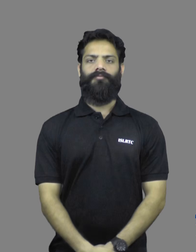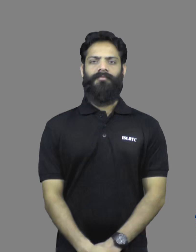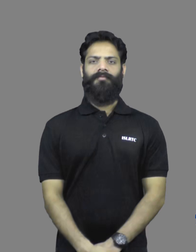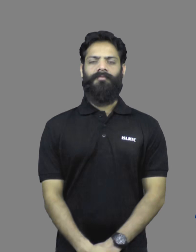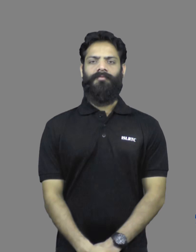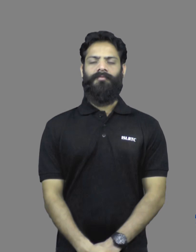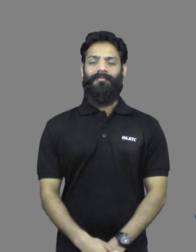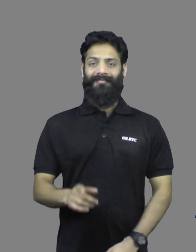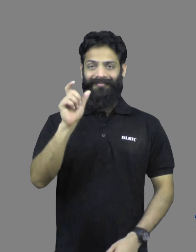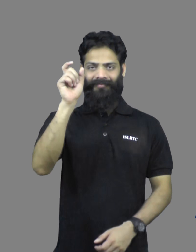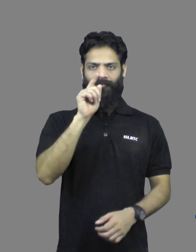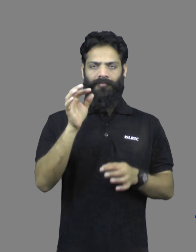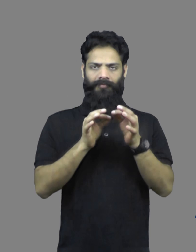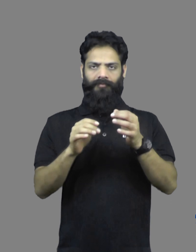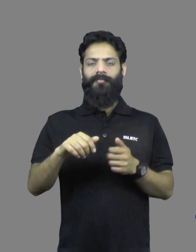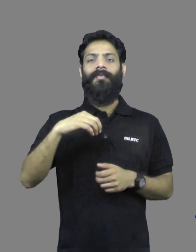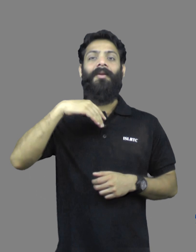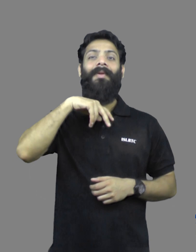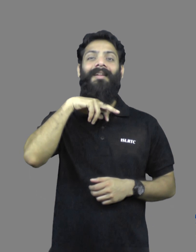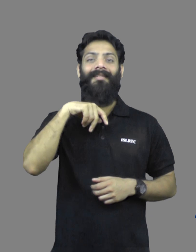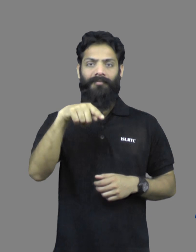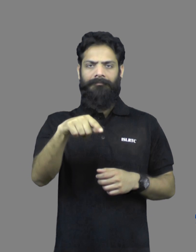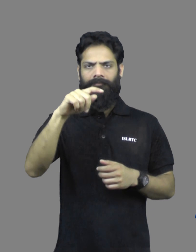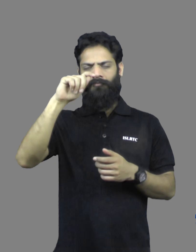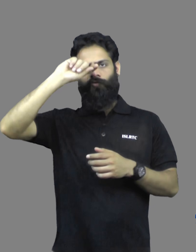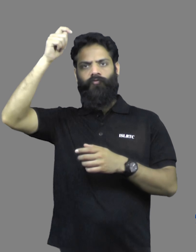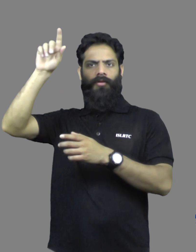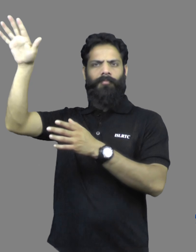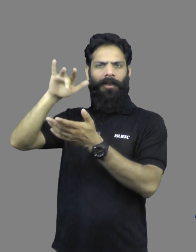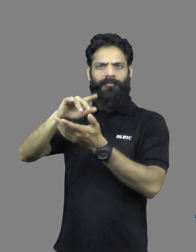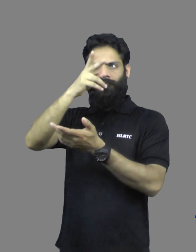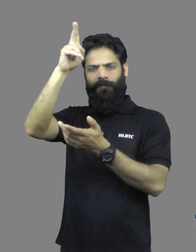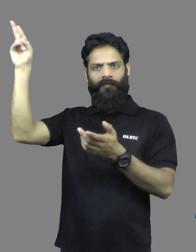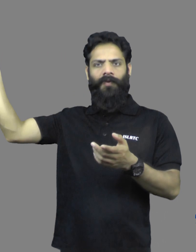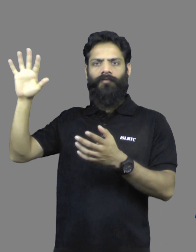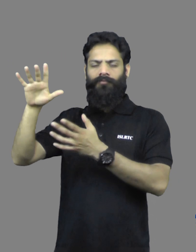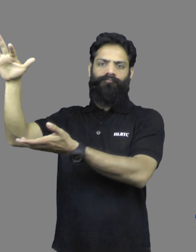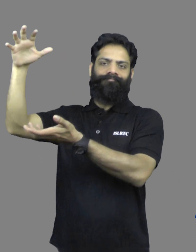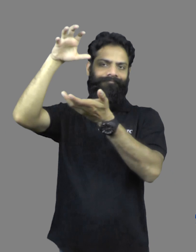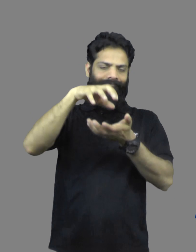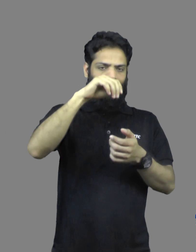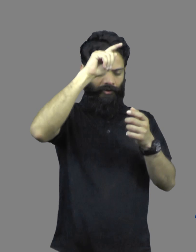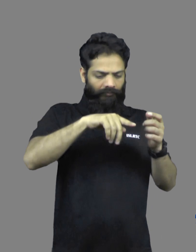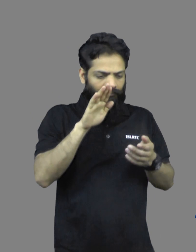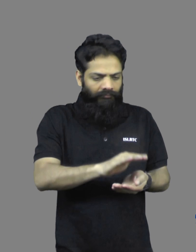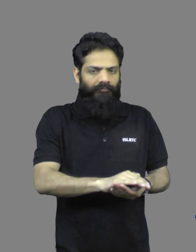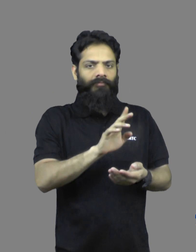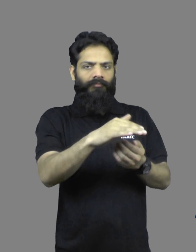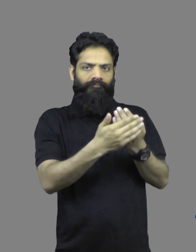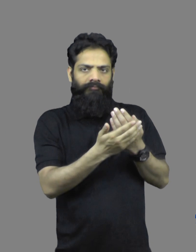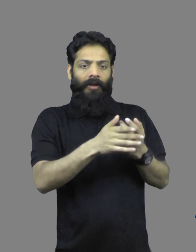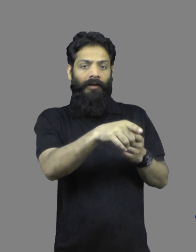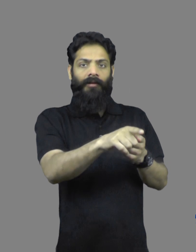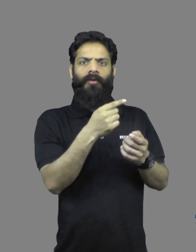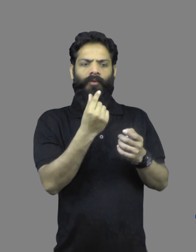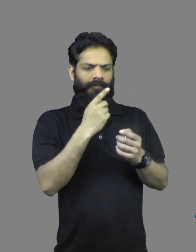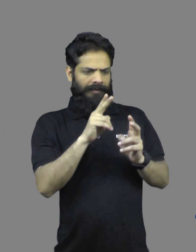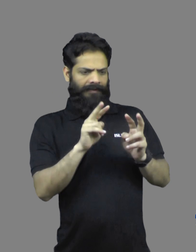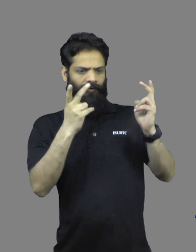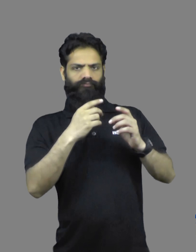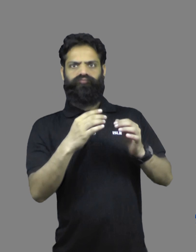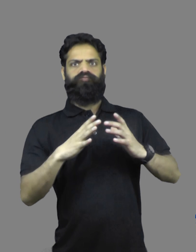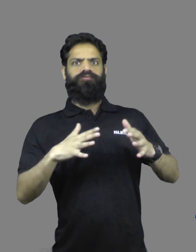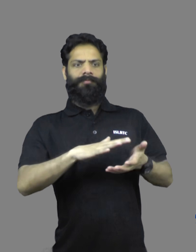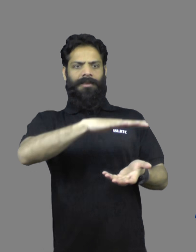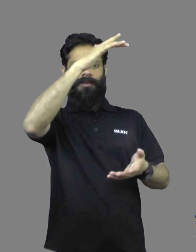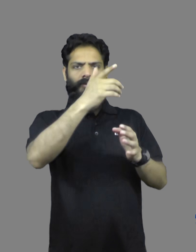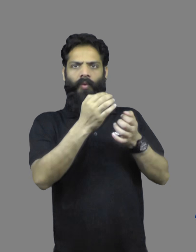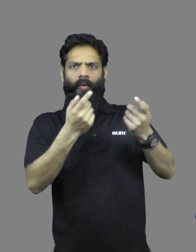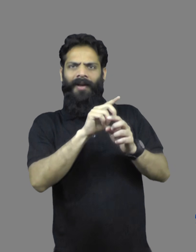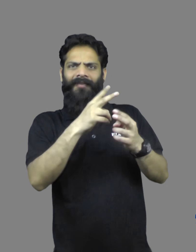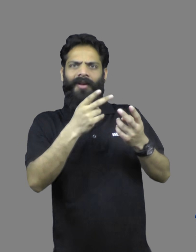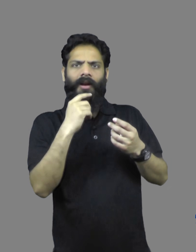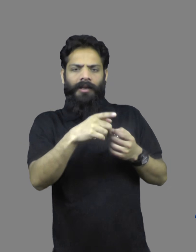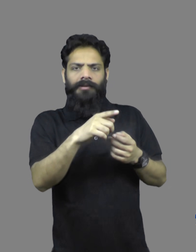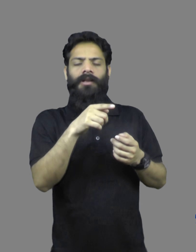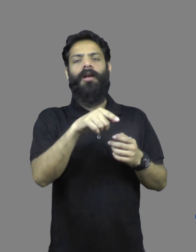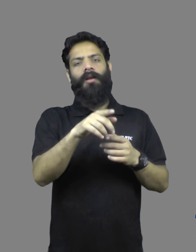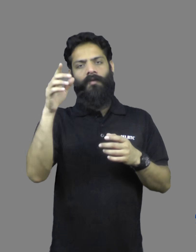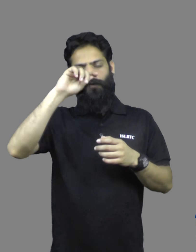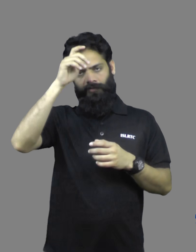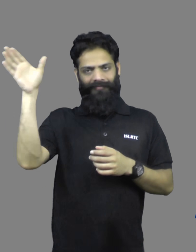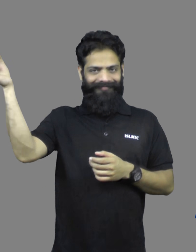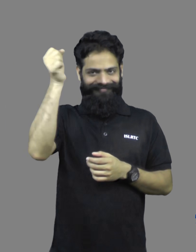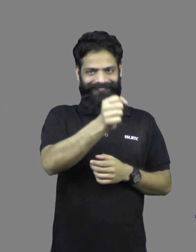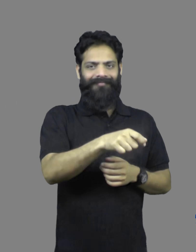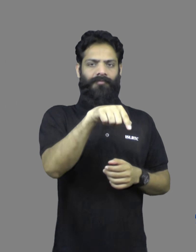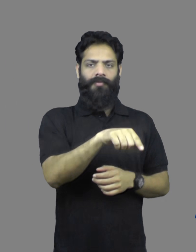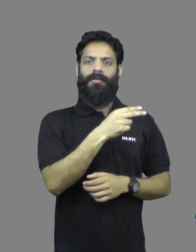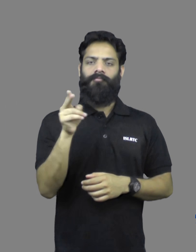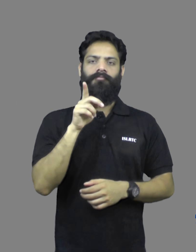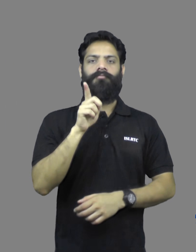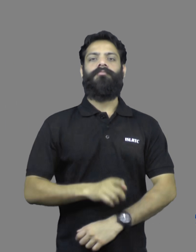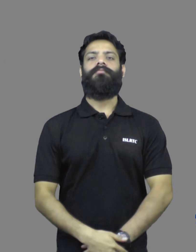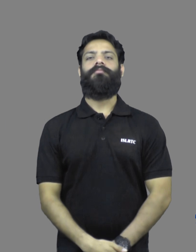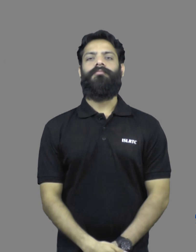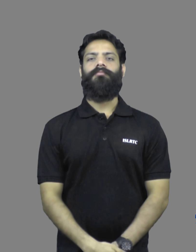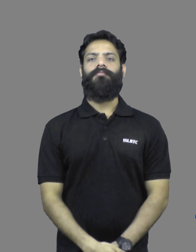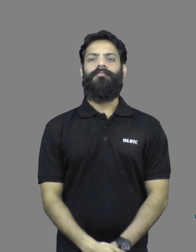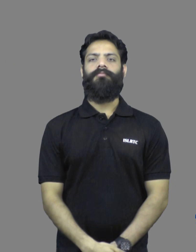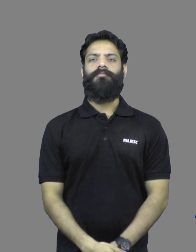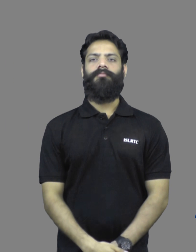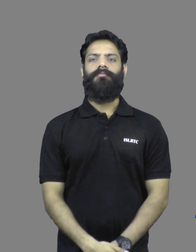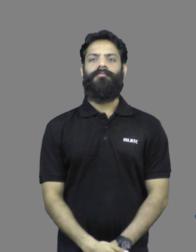Exotic Goat